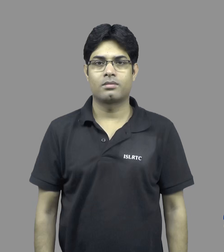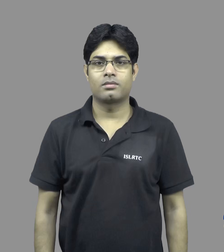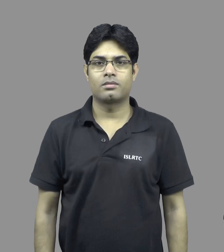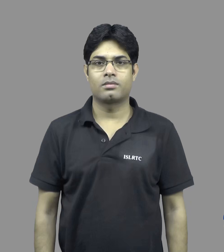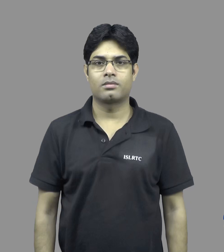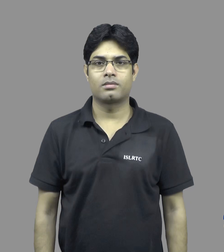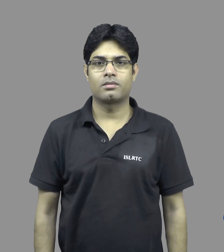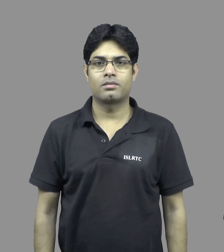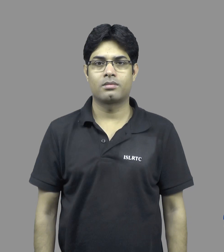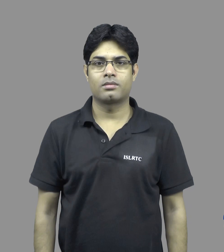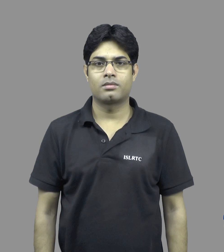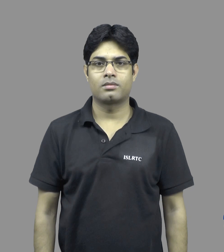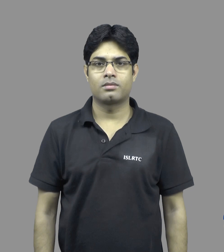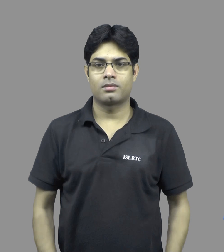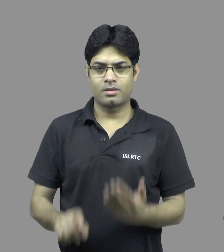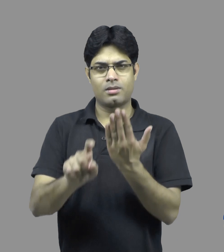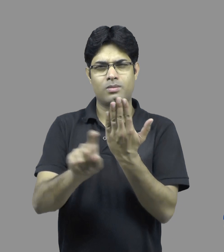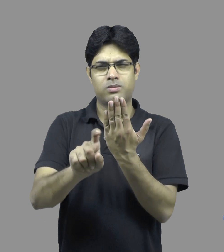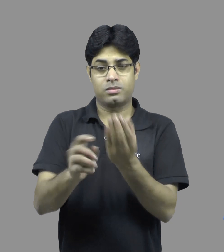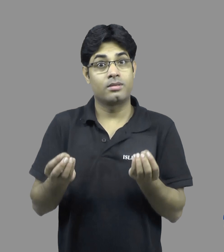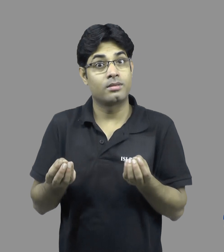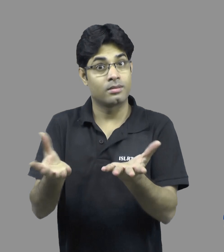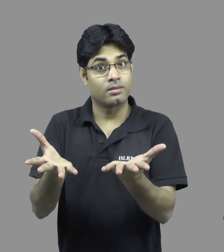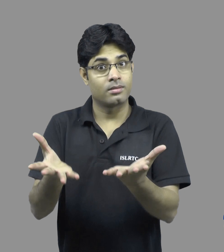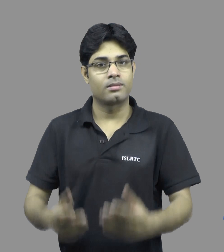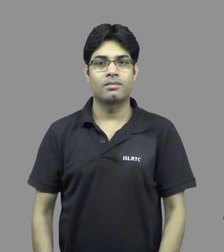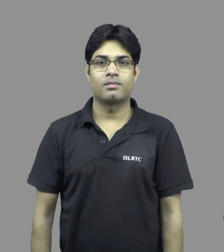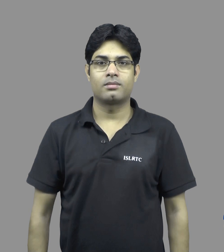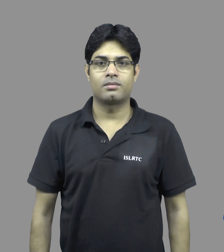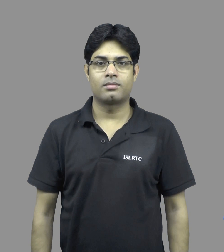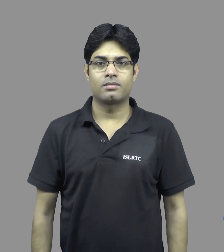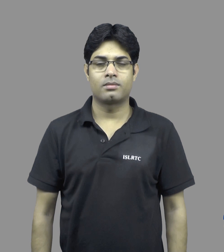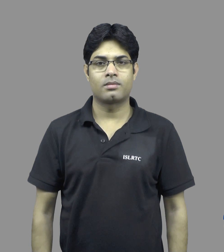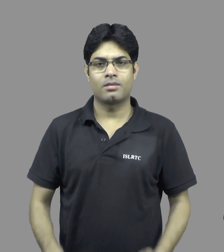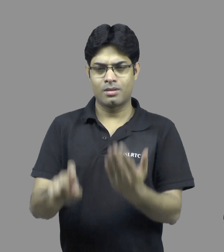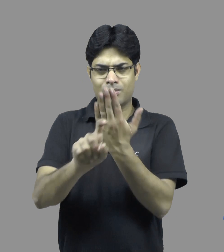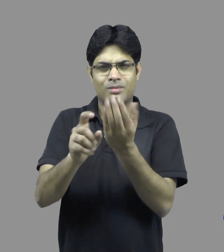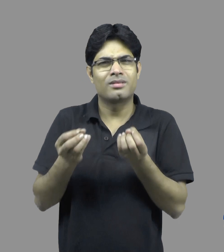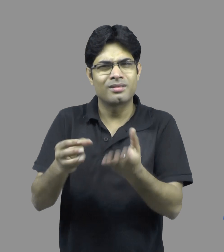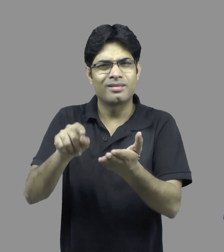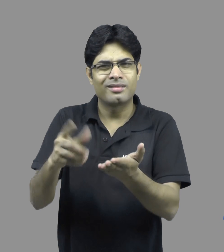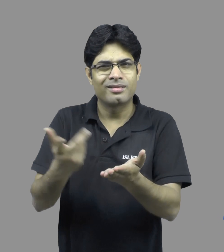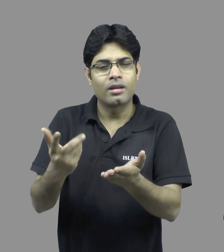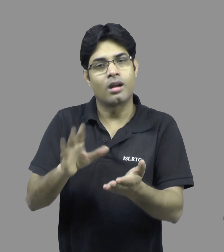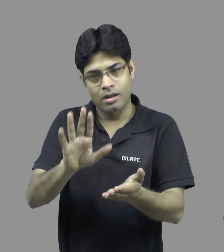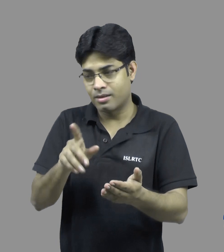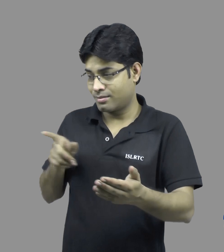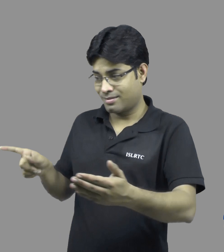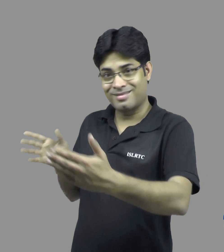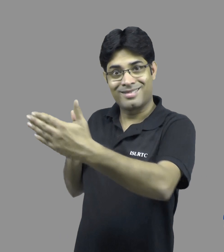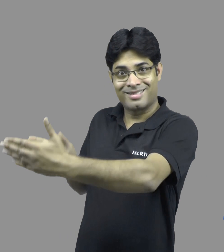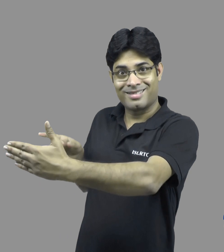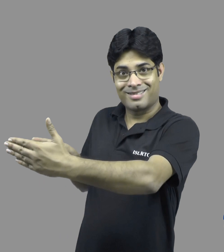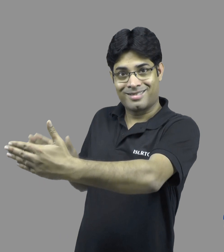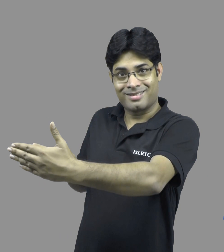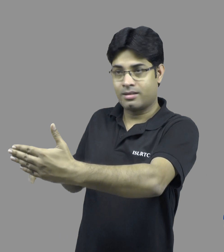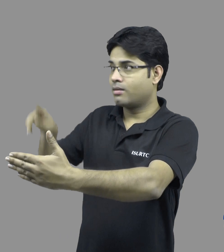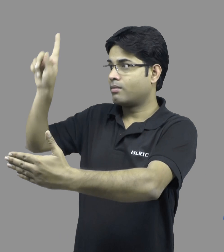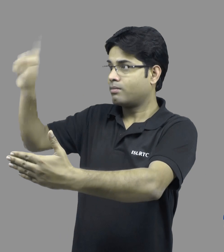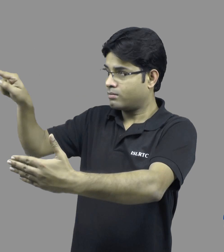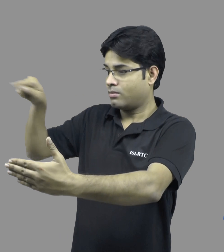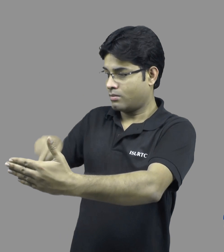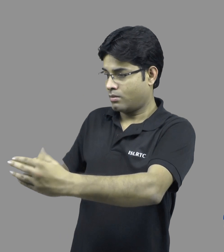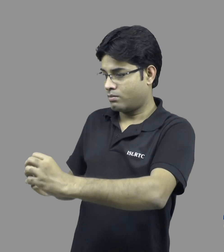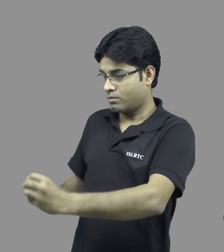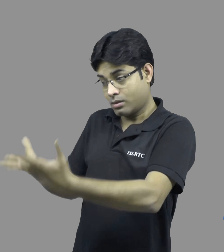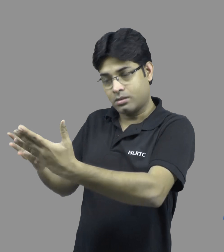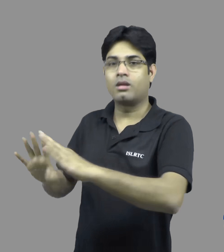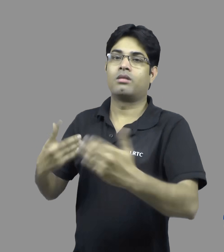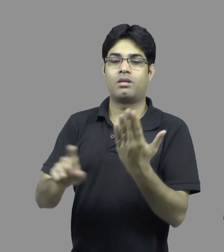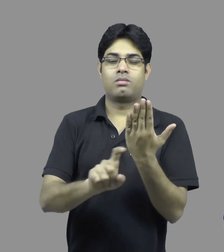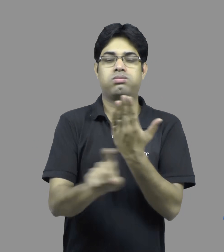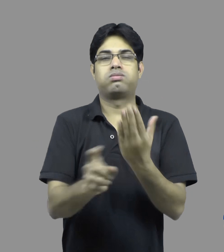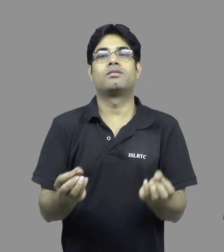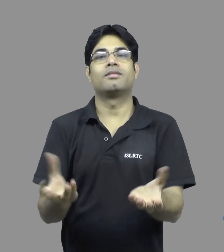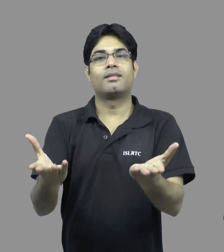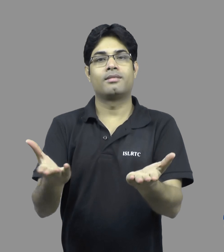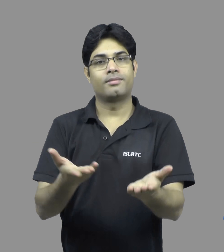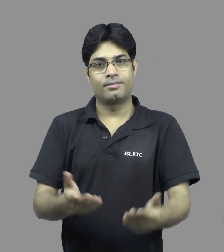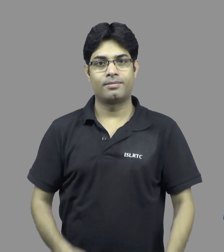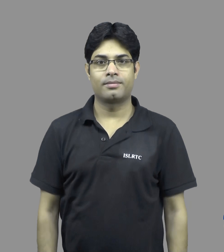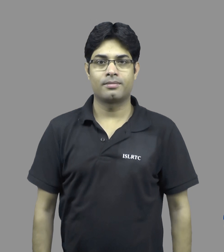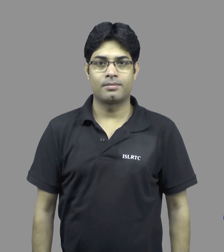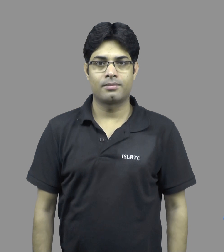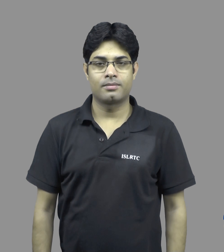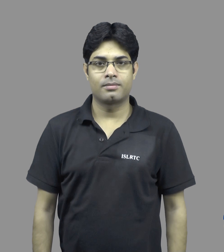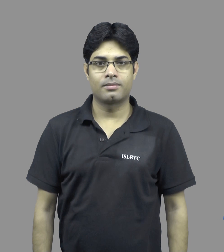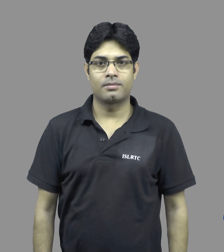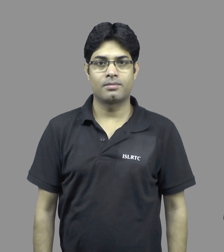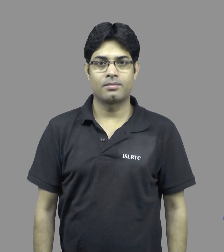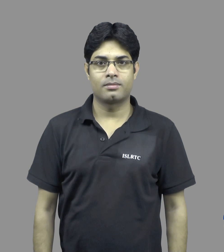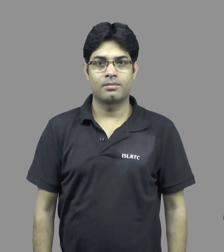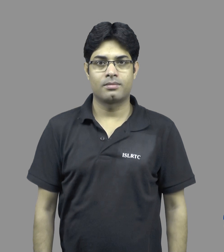Arc Welding